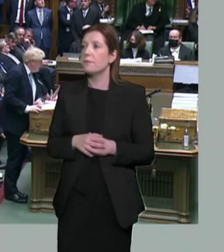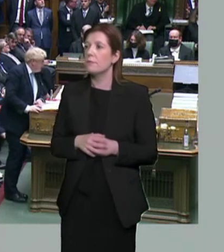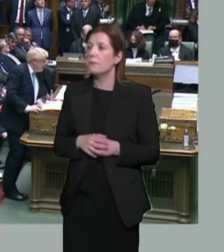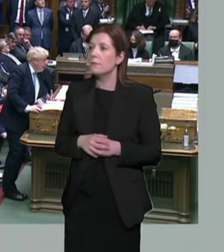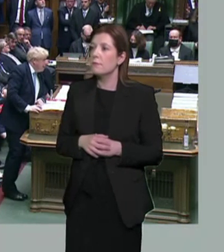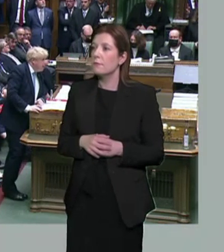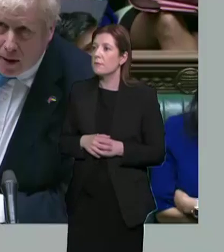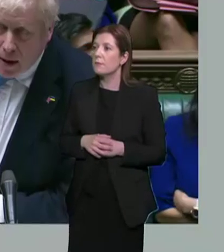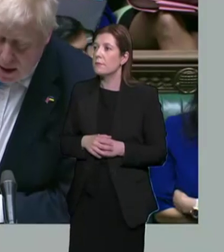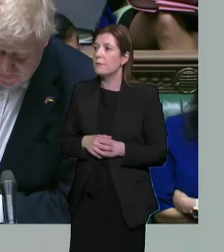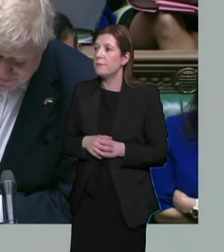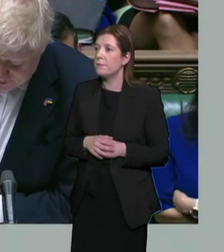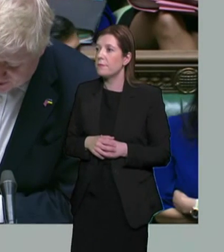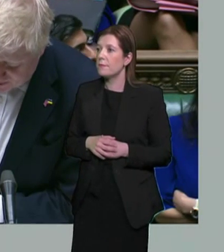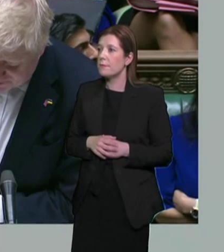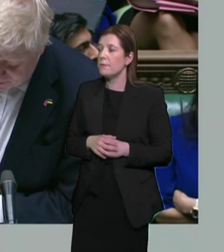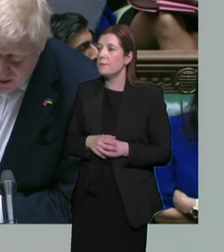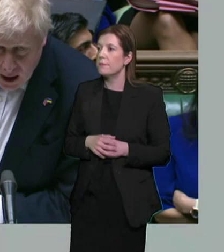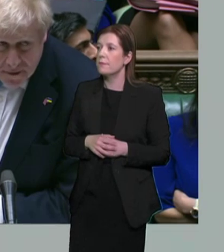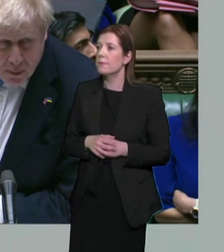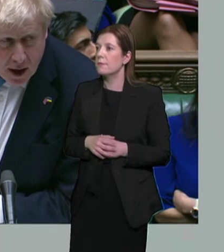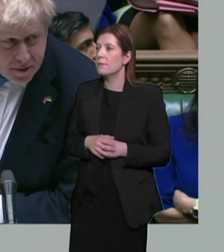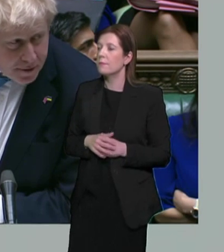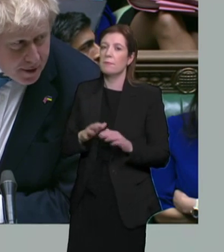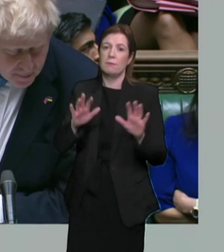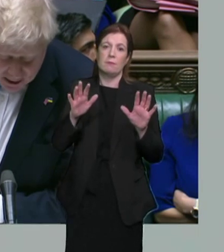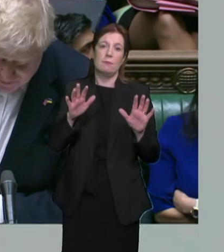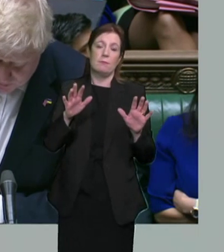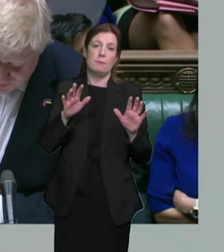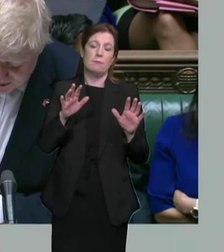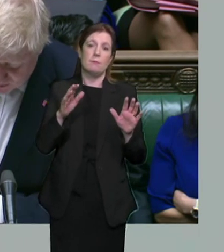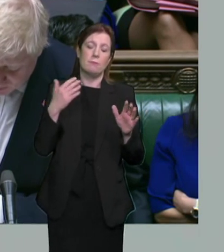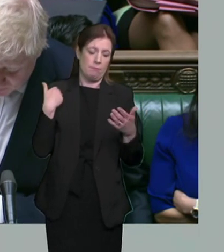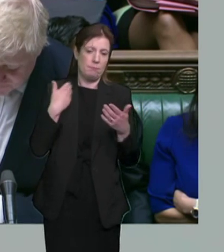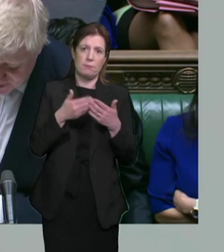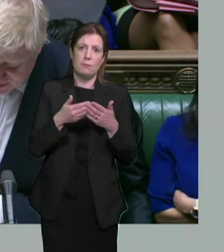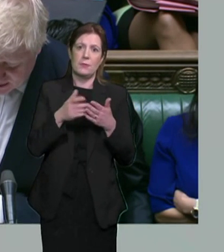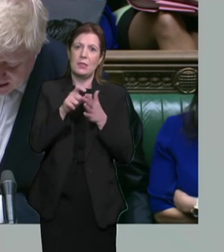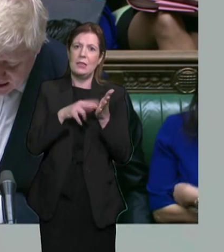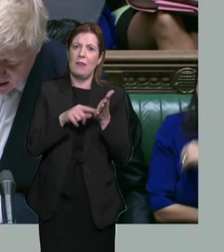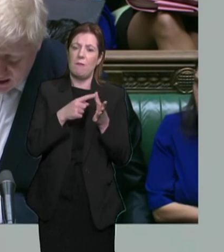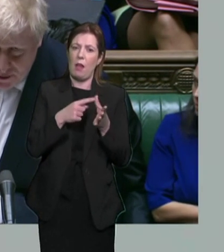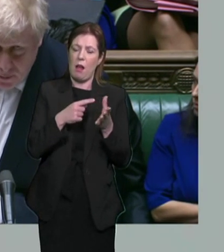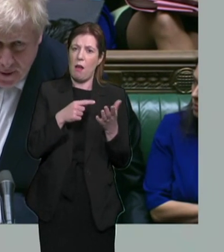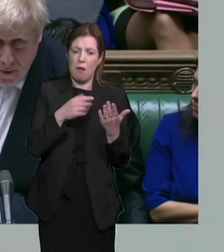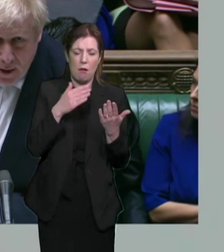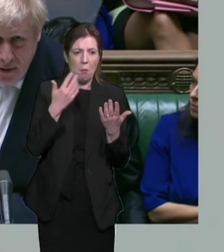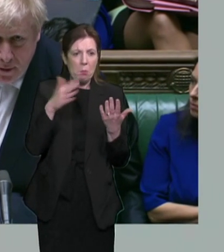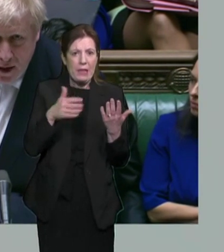Yes. Like everybody in this House, I have read some surprising things about what has been going on at the DVLA.